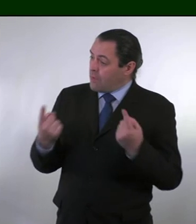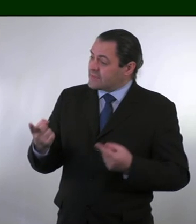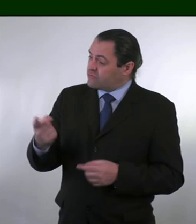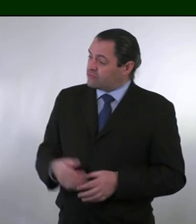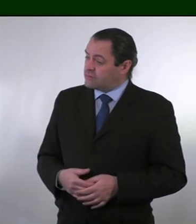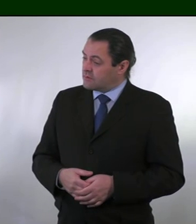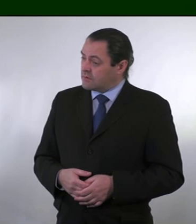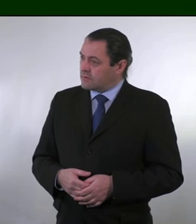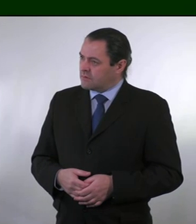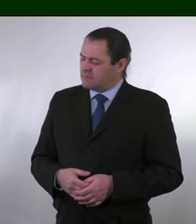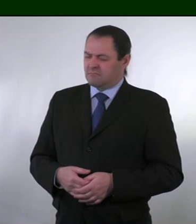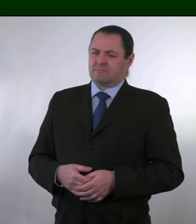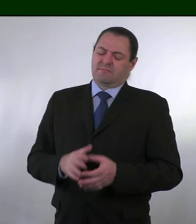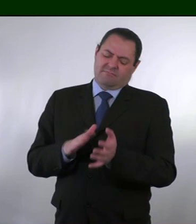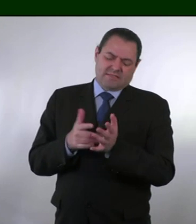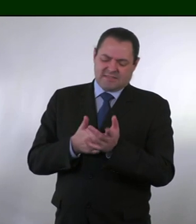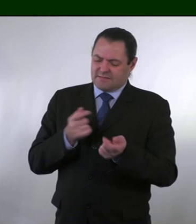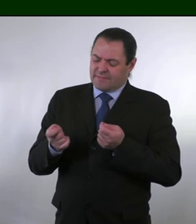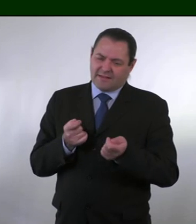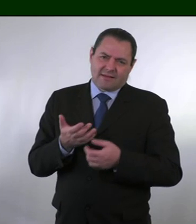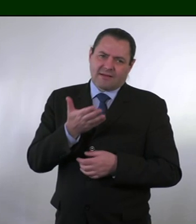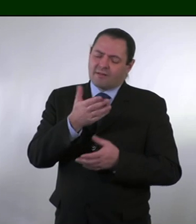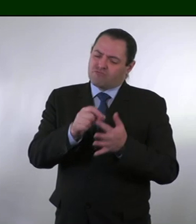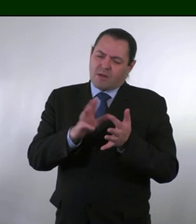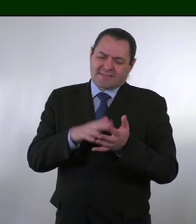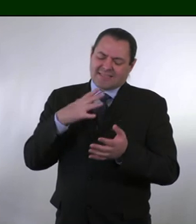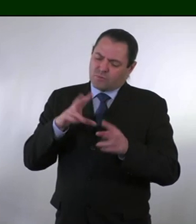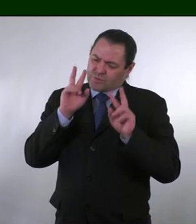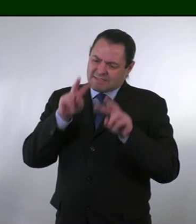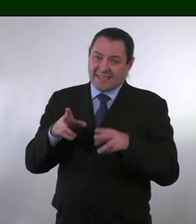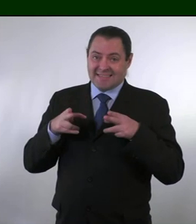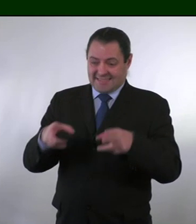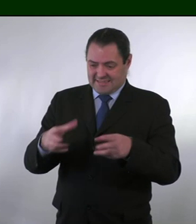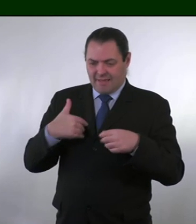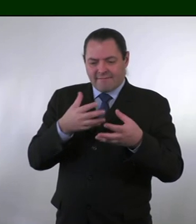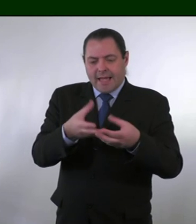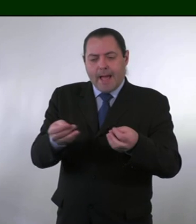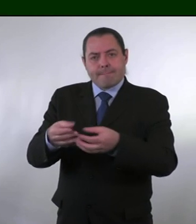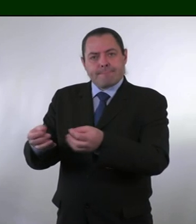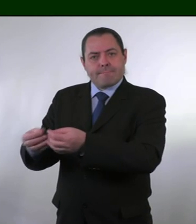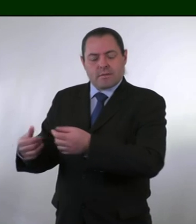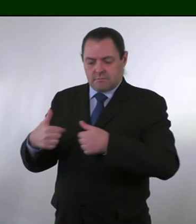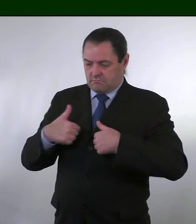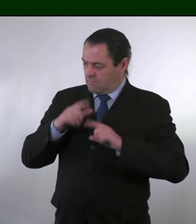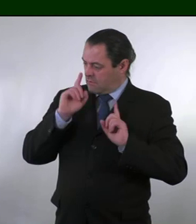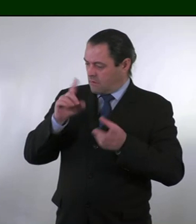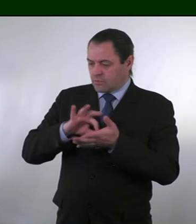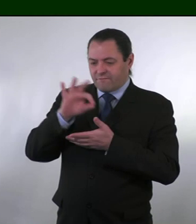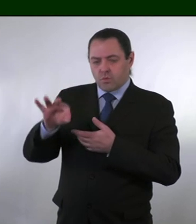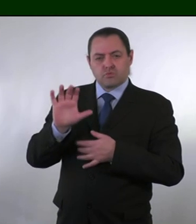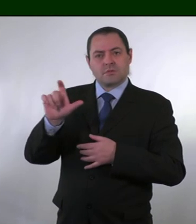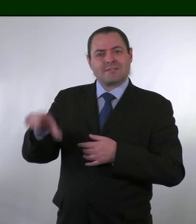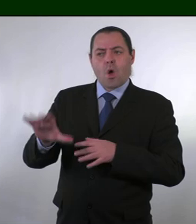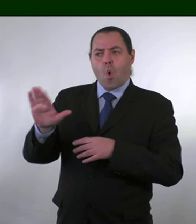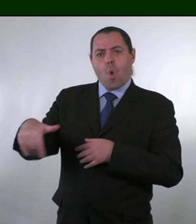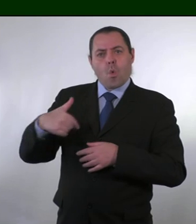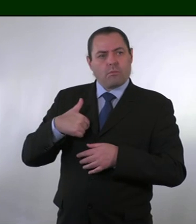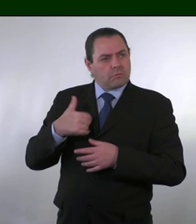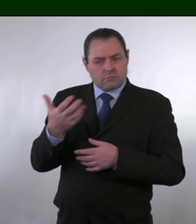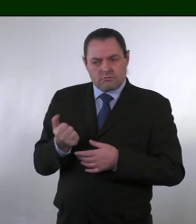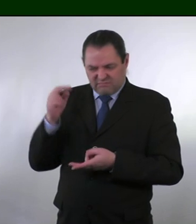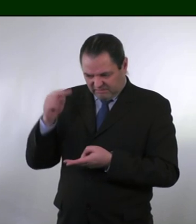The Prime Minister must understand that there is a huge gap in the system, because if someone cannot afford to isolate, there is little point in their being tested or traced.